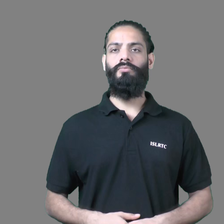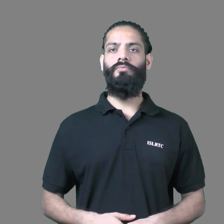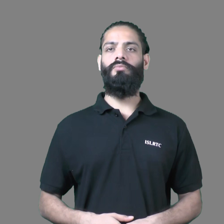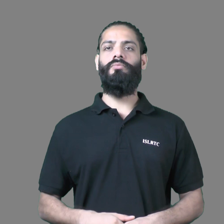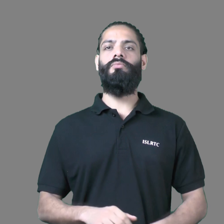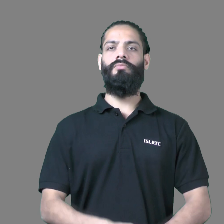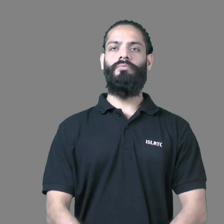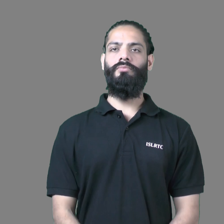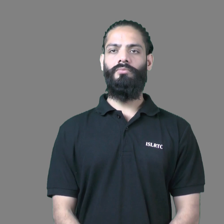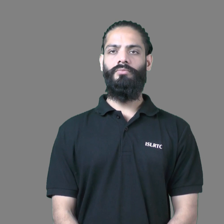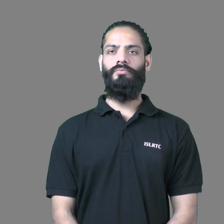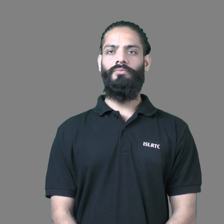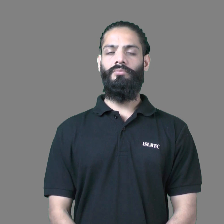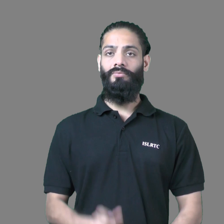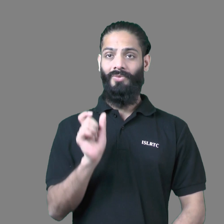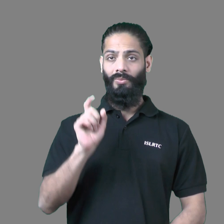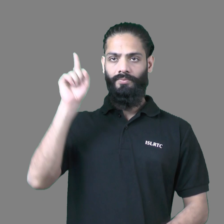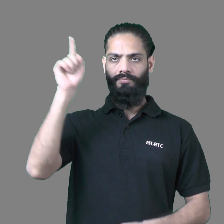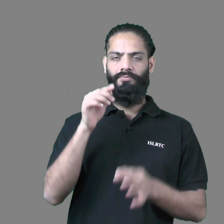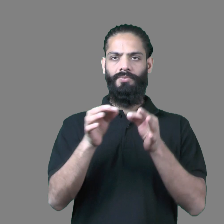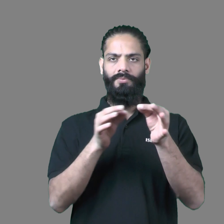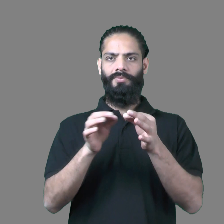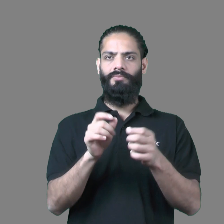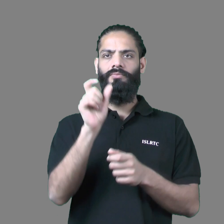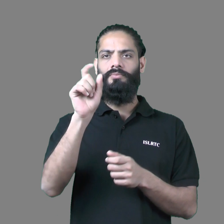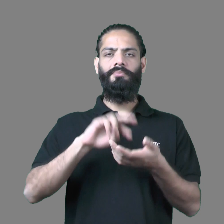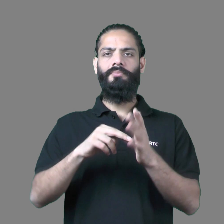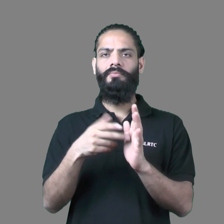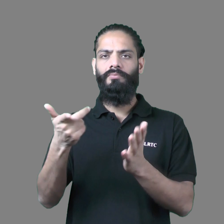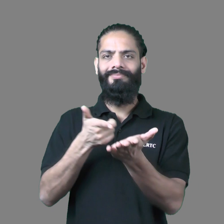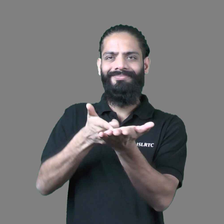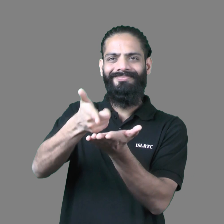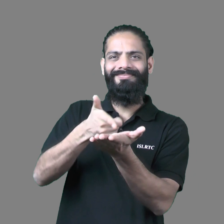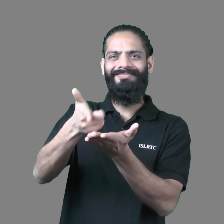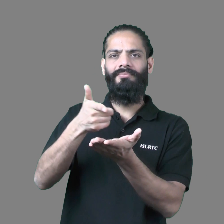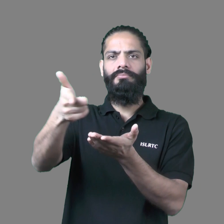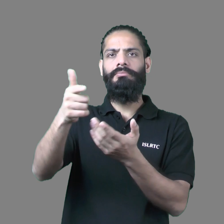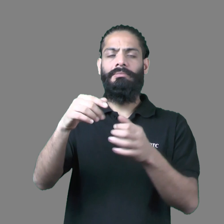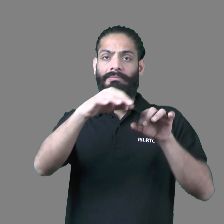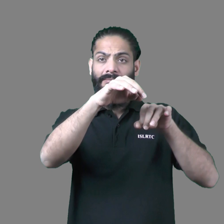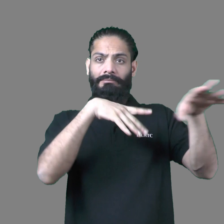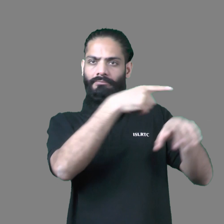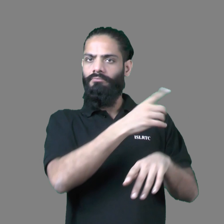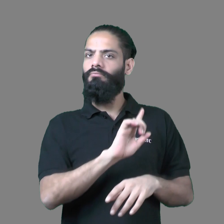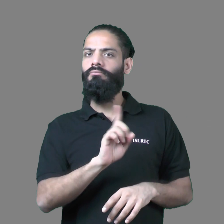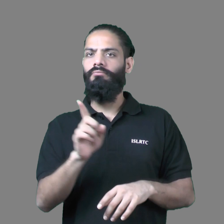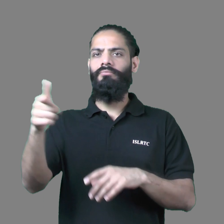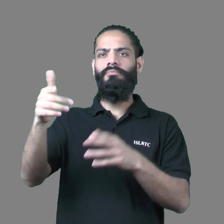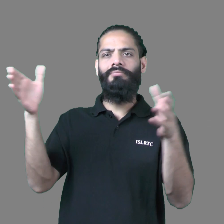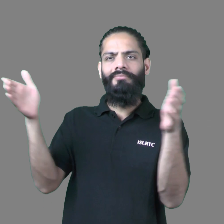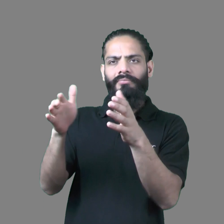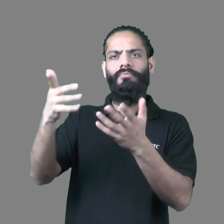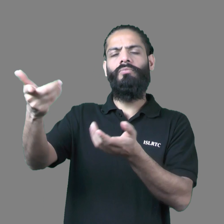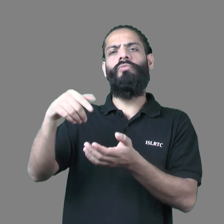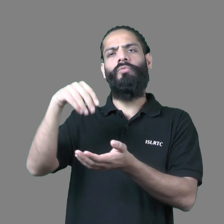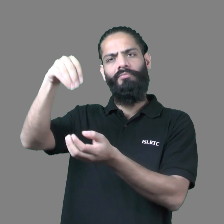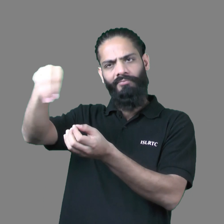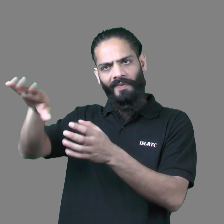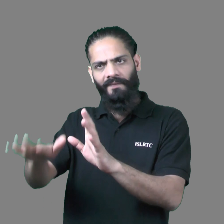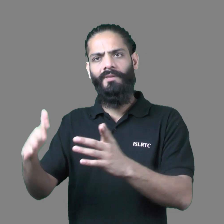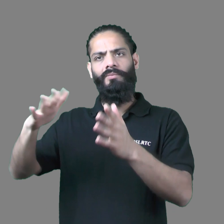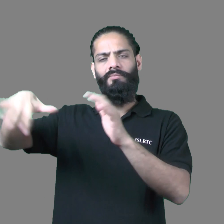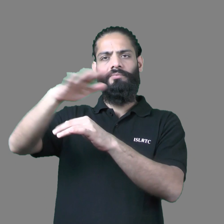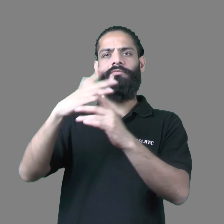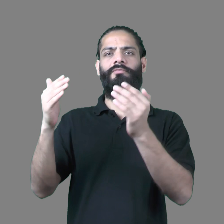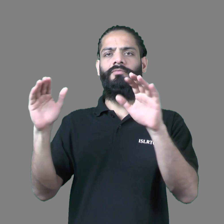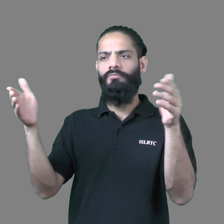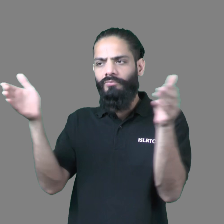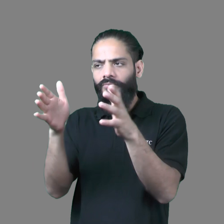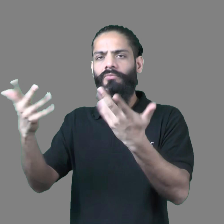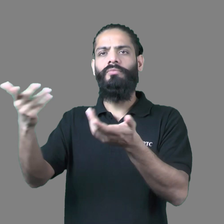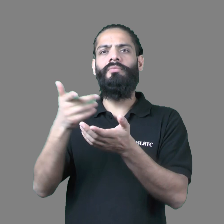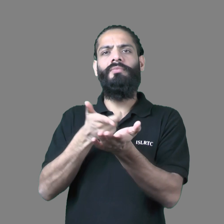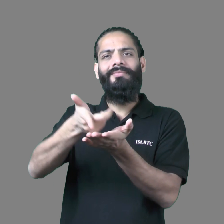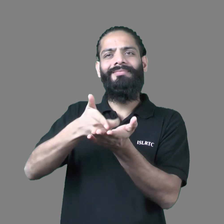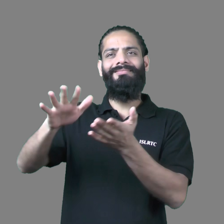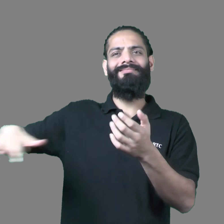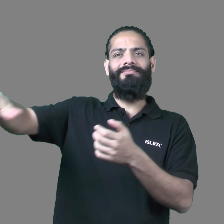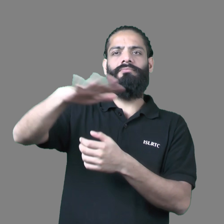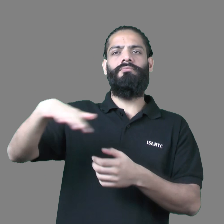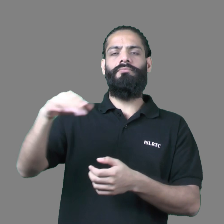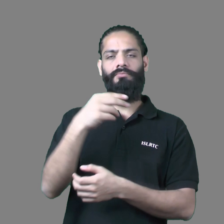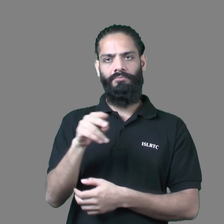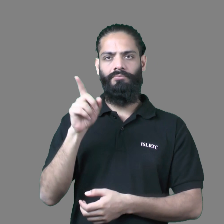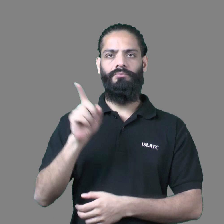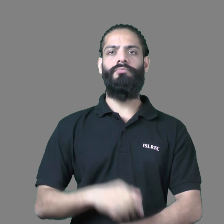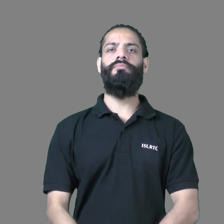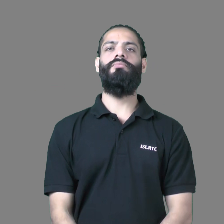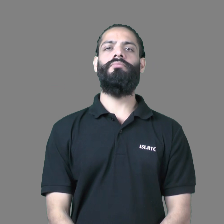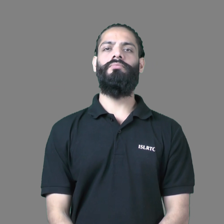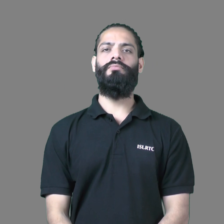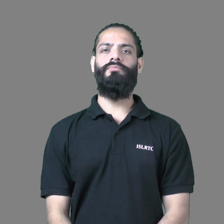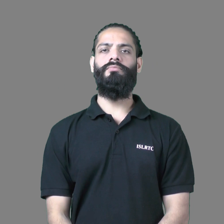Rural Areas